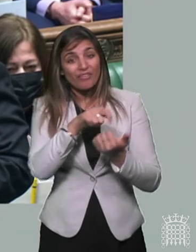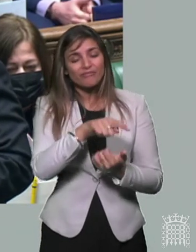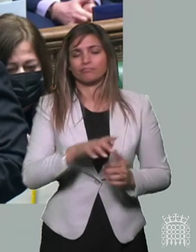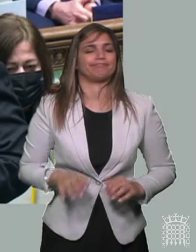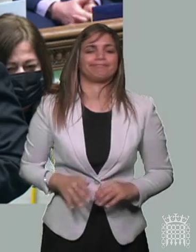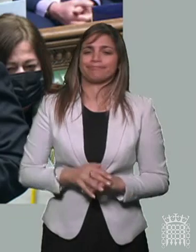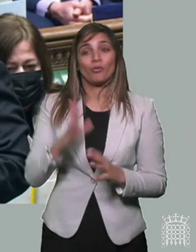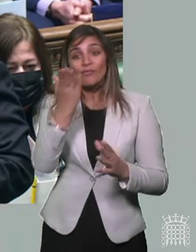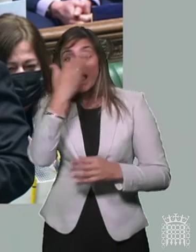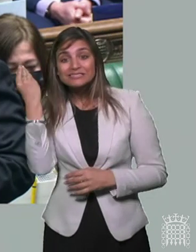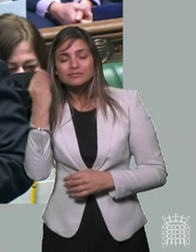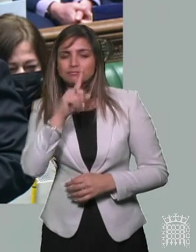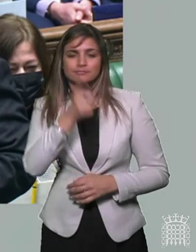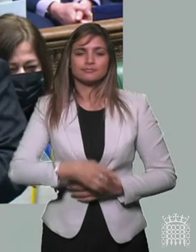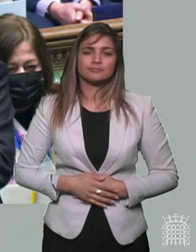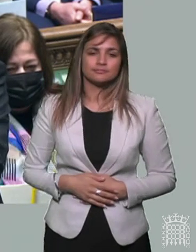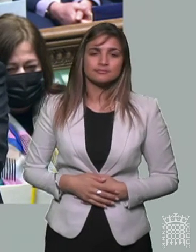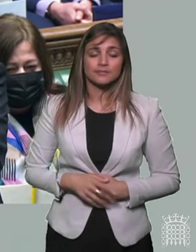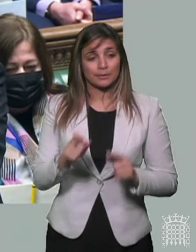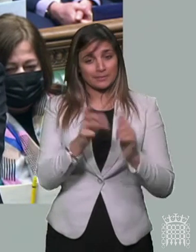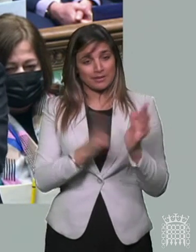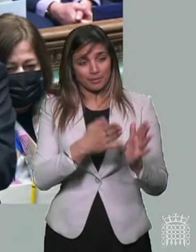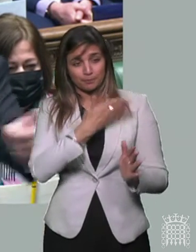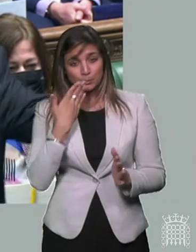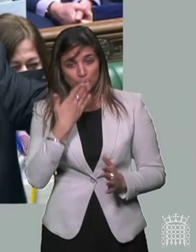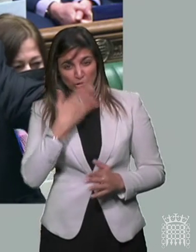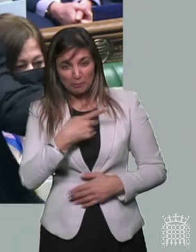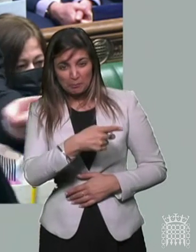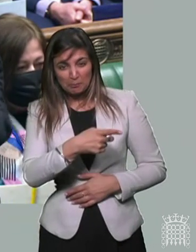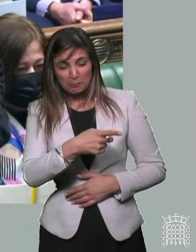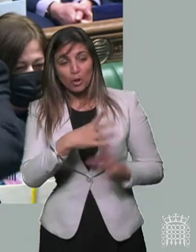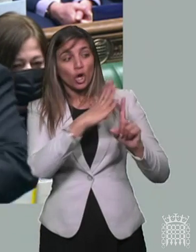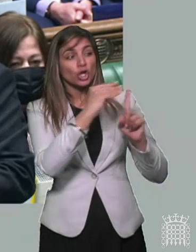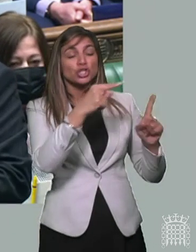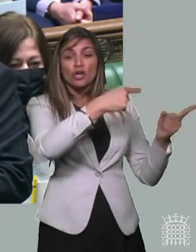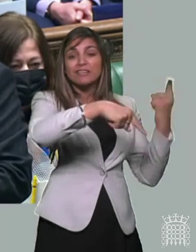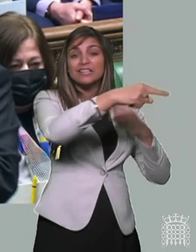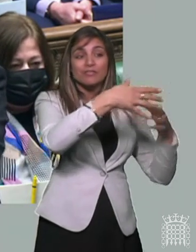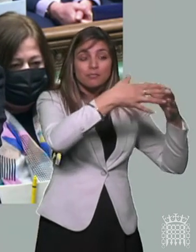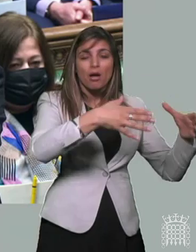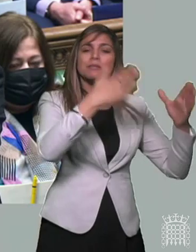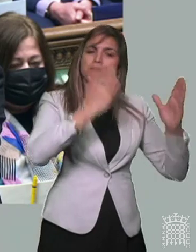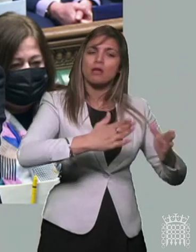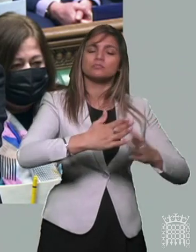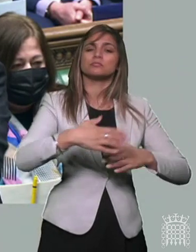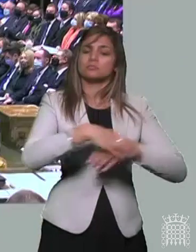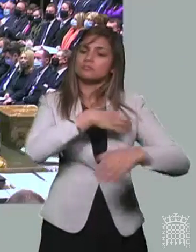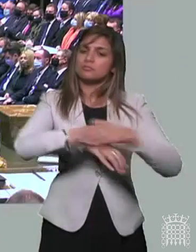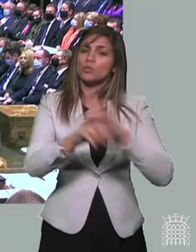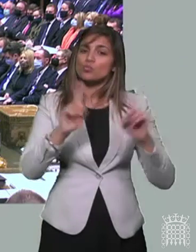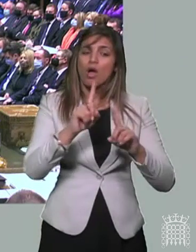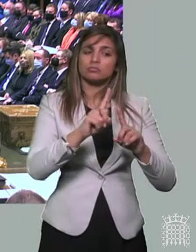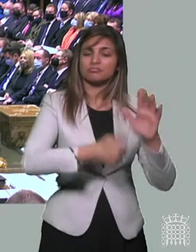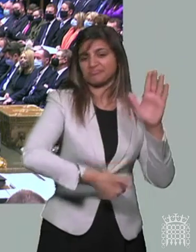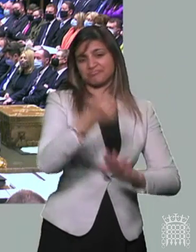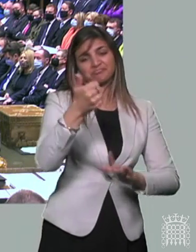If the Prime Minister has no sense of shame, the Tory Back Benchers must act to remove him.